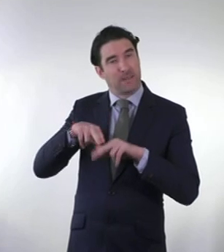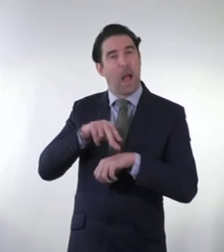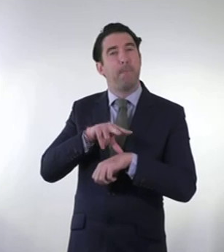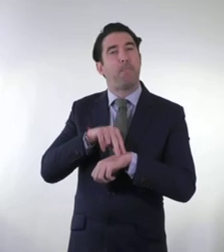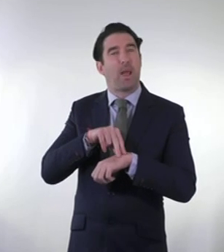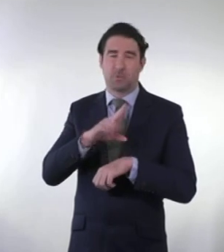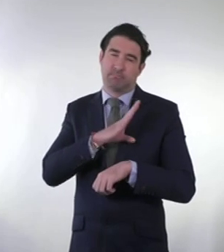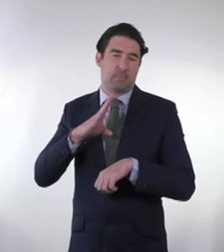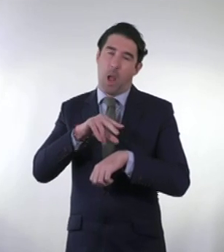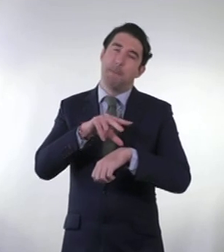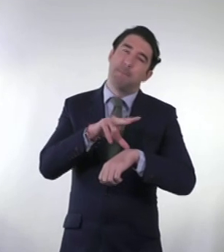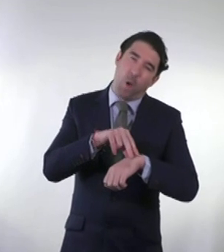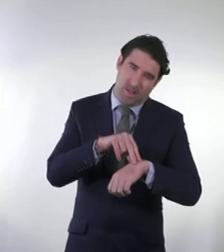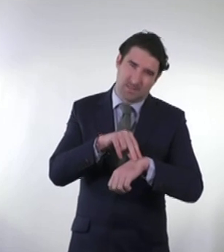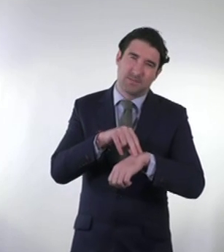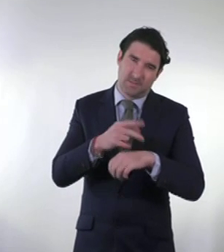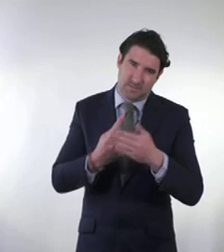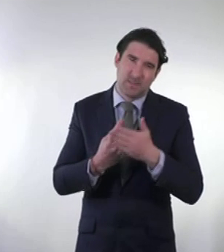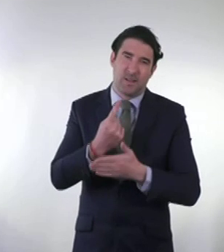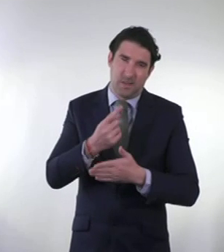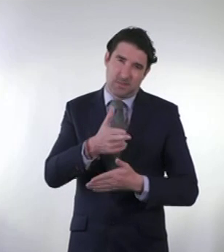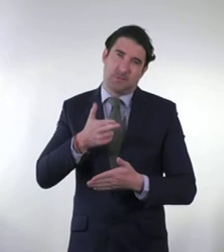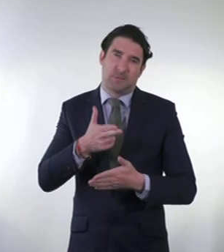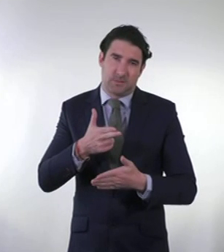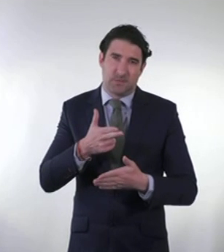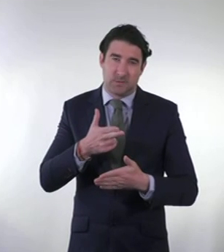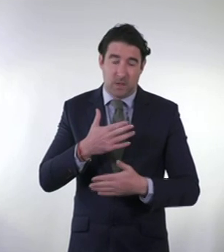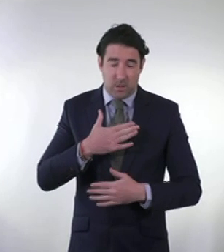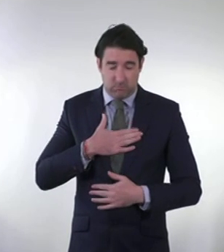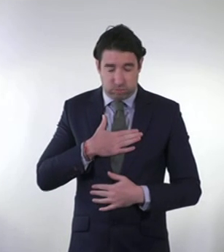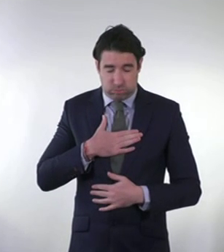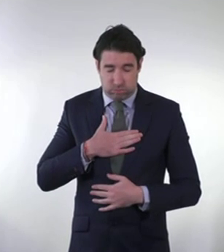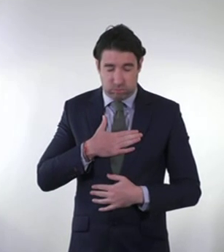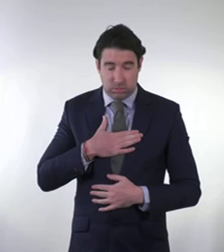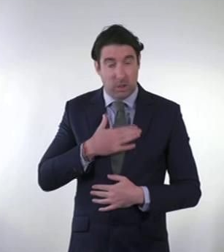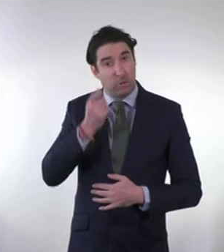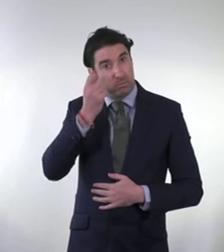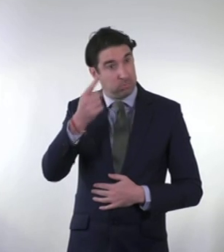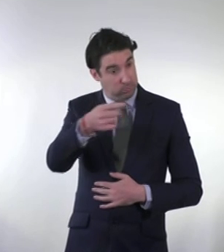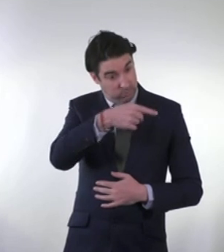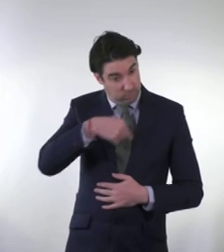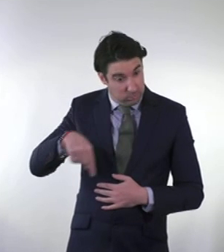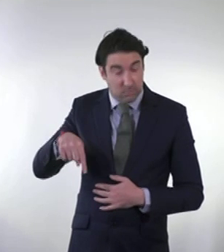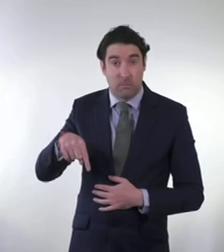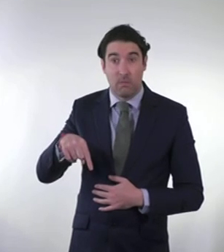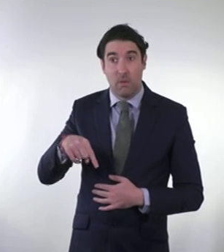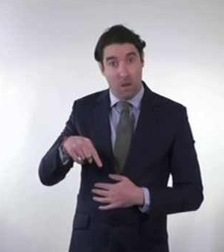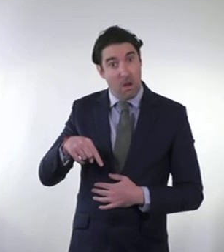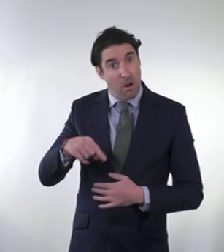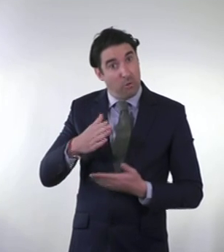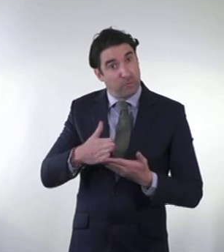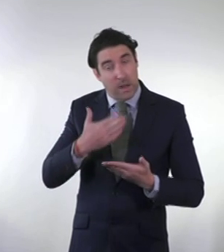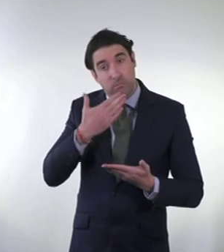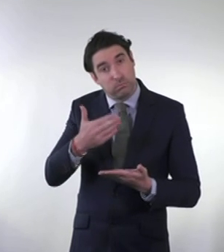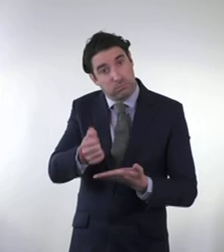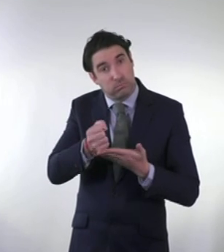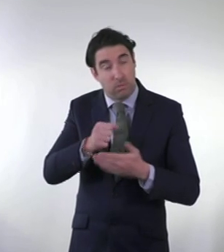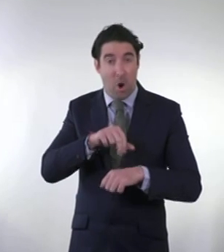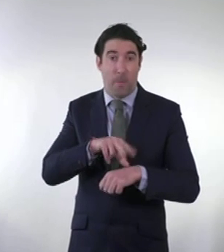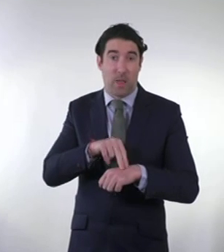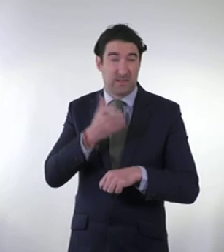It is a reminder of the huge debt we owe to those who put their own lives at risk to keep us safe every day.